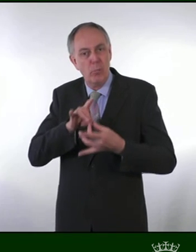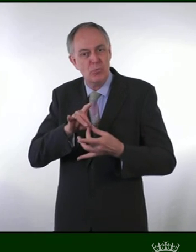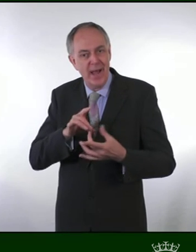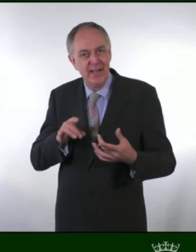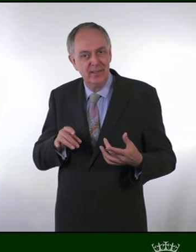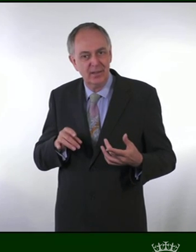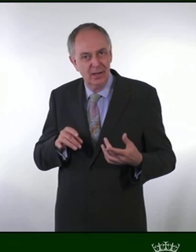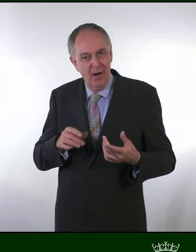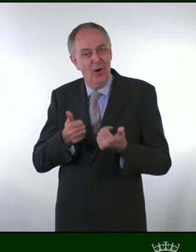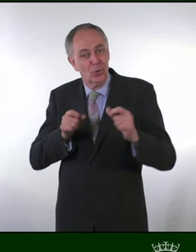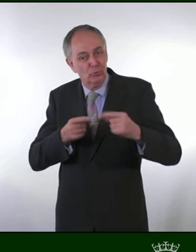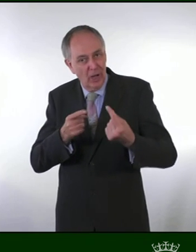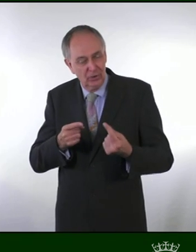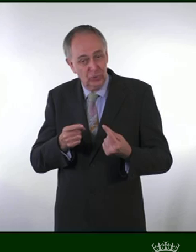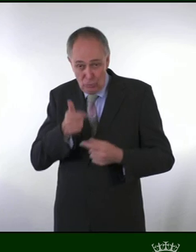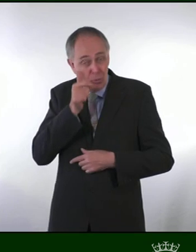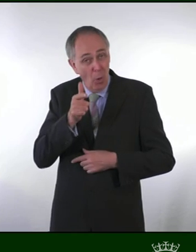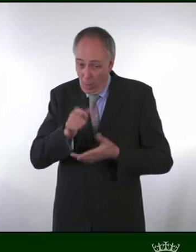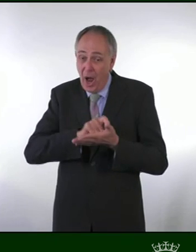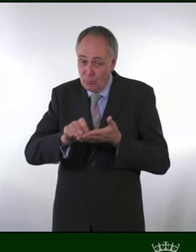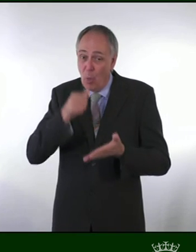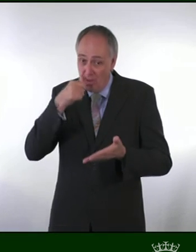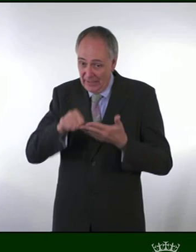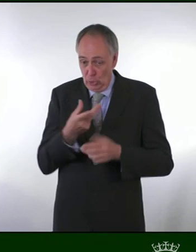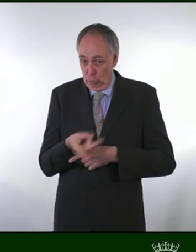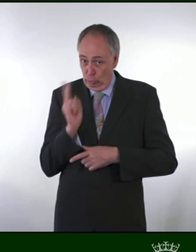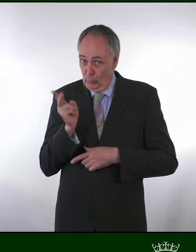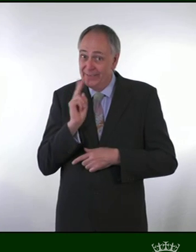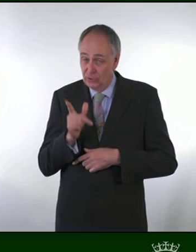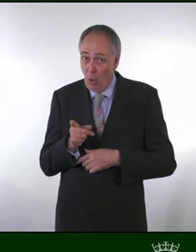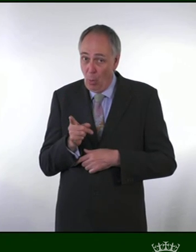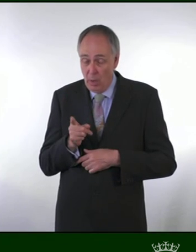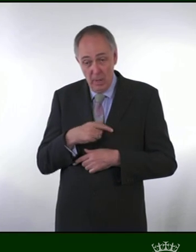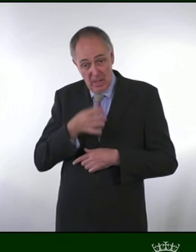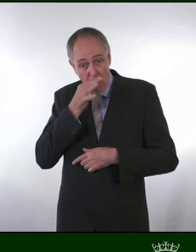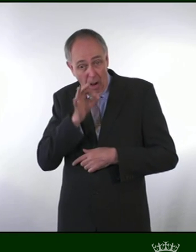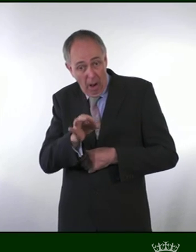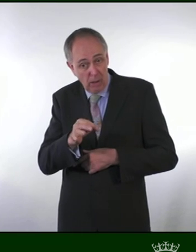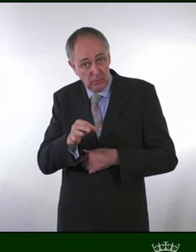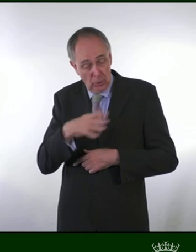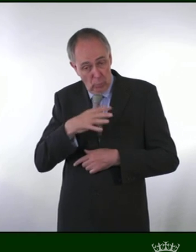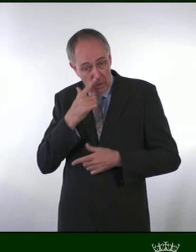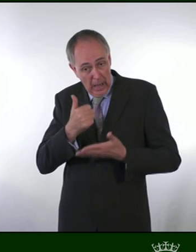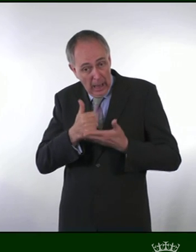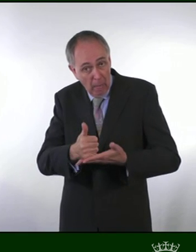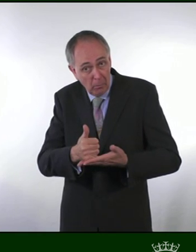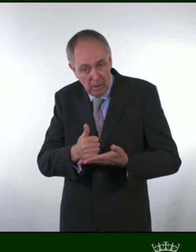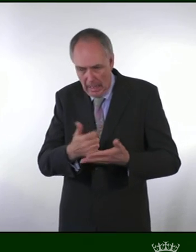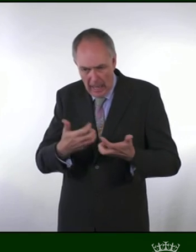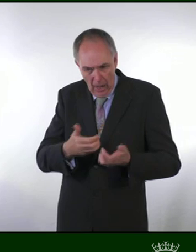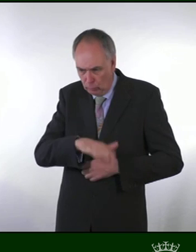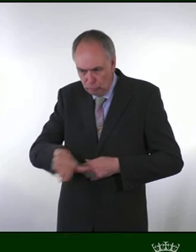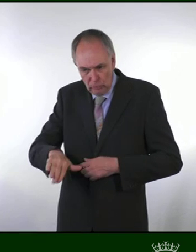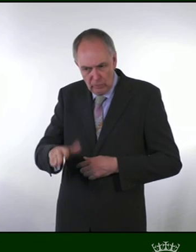I wrote to him, as he knows, in confidence two weeks ago, to ask if I could help build a consensus for getting children back into our schools.